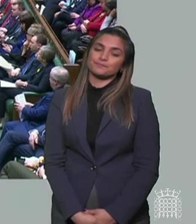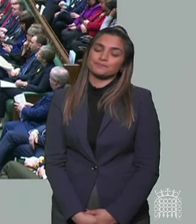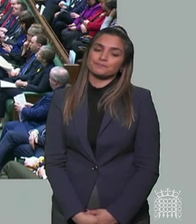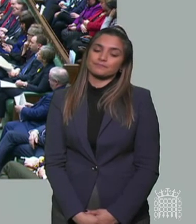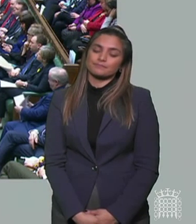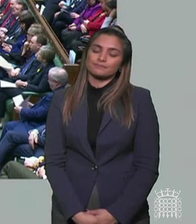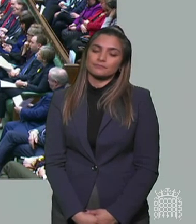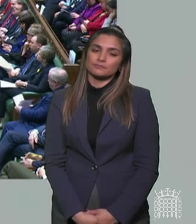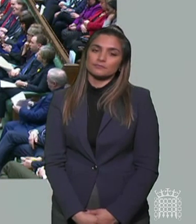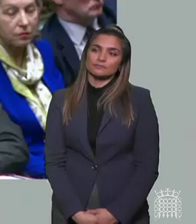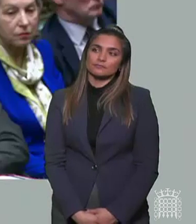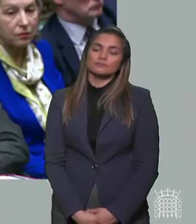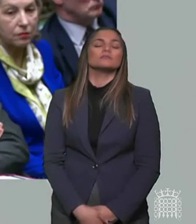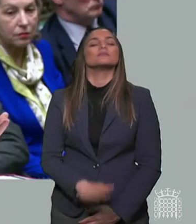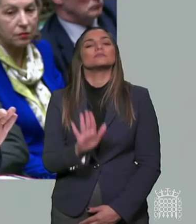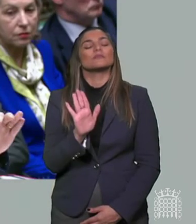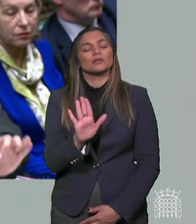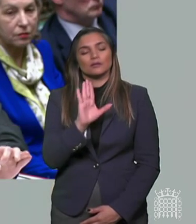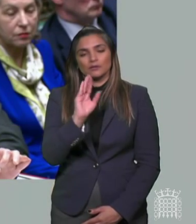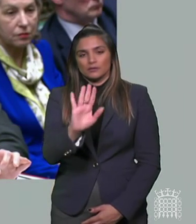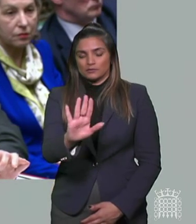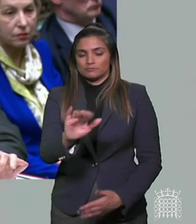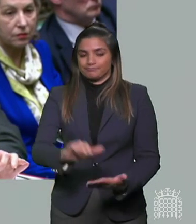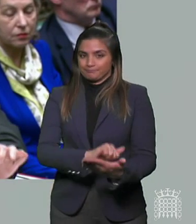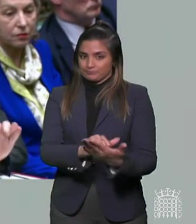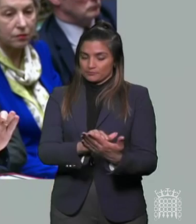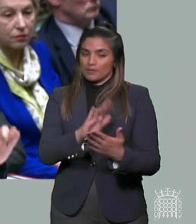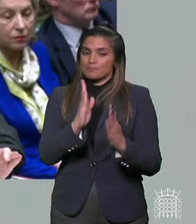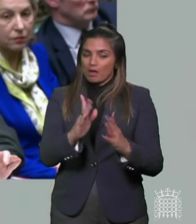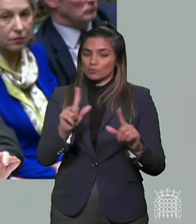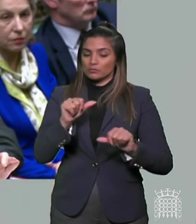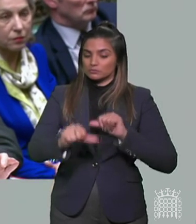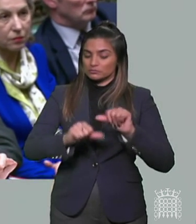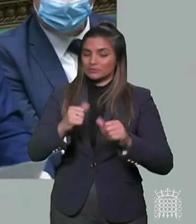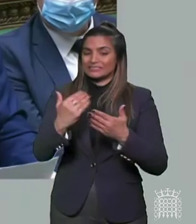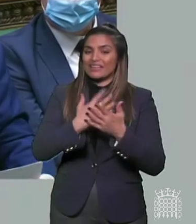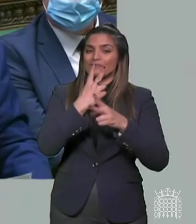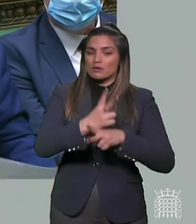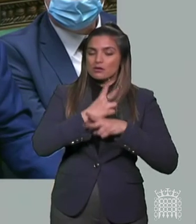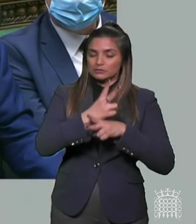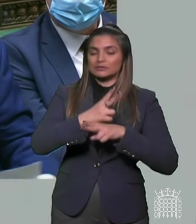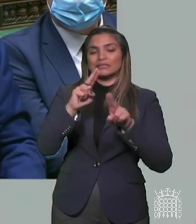May I just say to the right honourable Gentleman that it is very important that the proper international practices on safeguarding are followed?